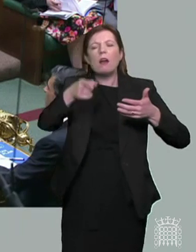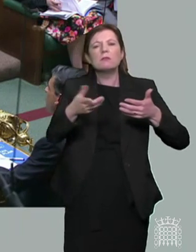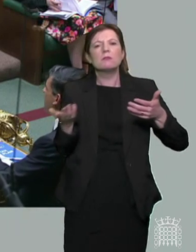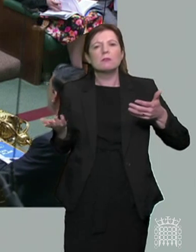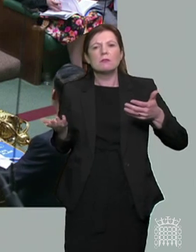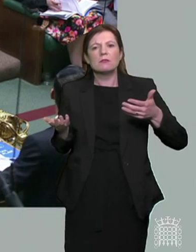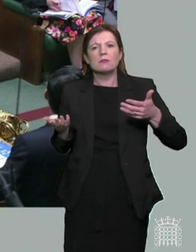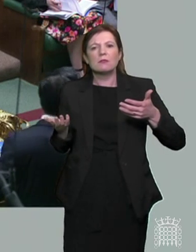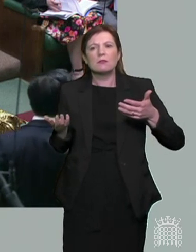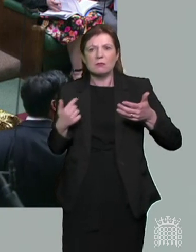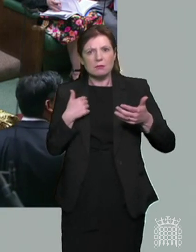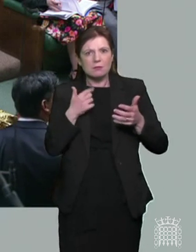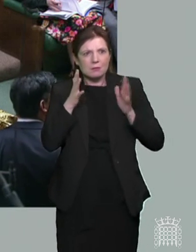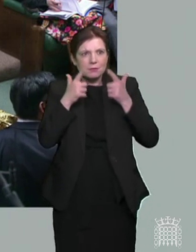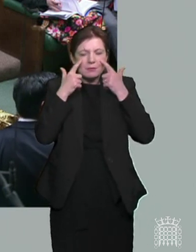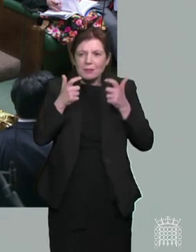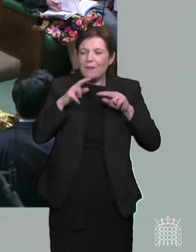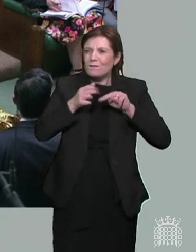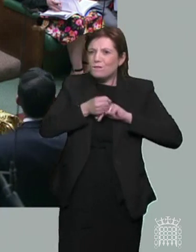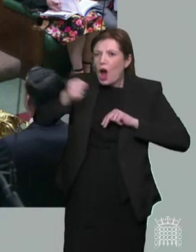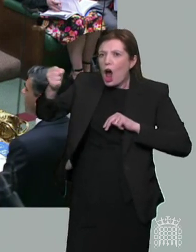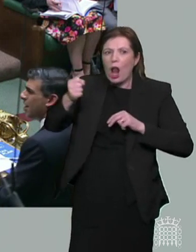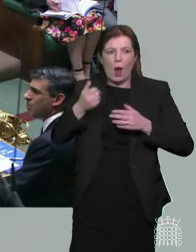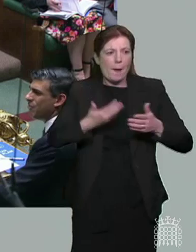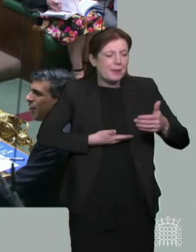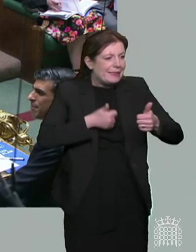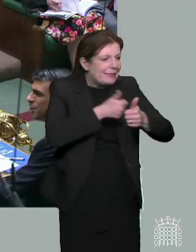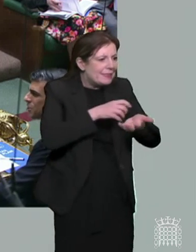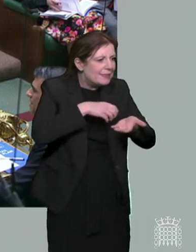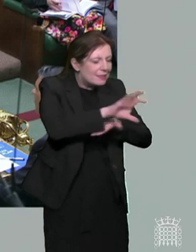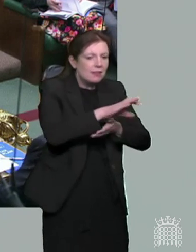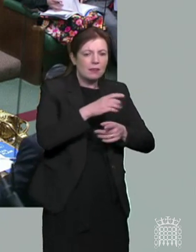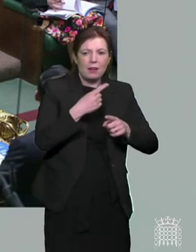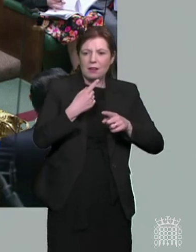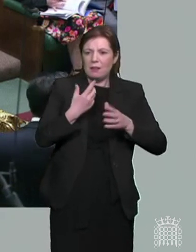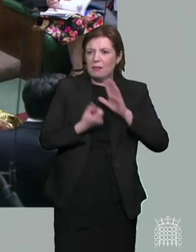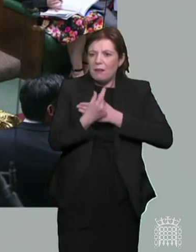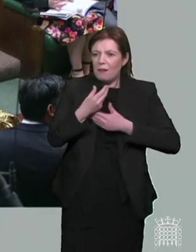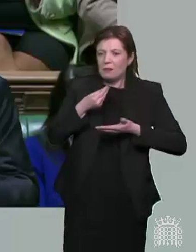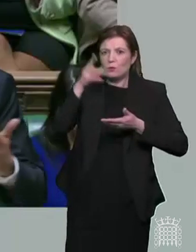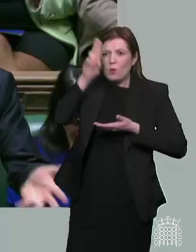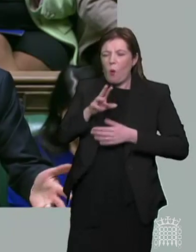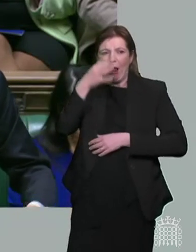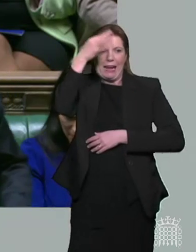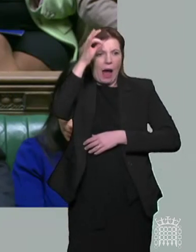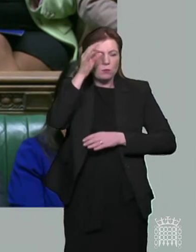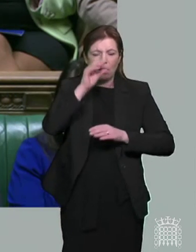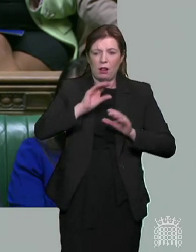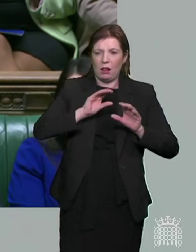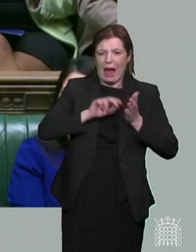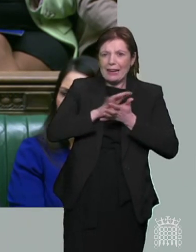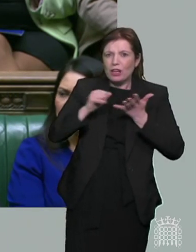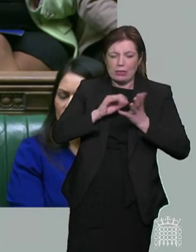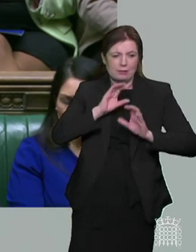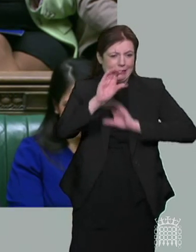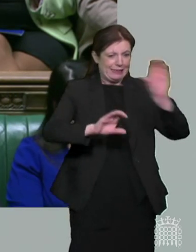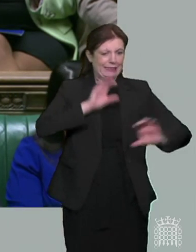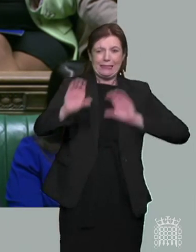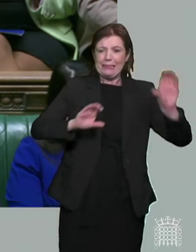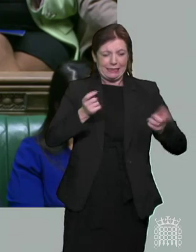It sounded as though we did not have to introduce furlough, support businesses and provide emergency funding to schools, councils and, yes, the NHS.